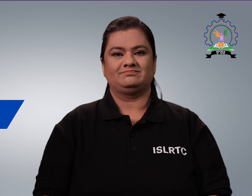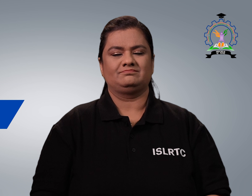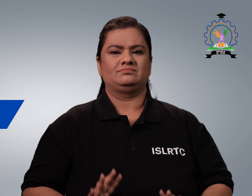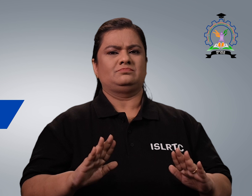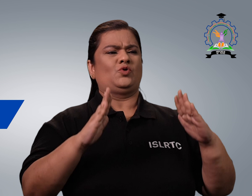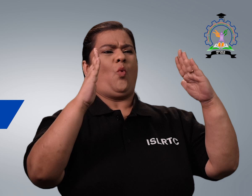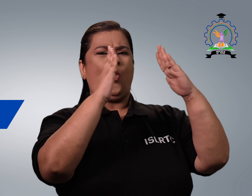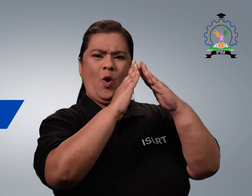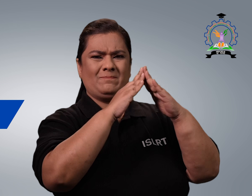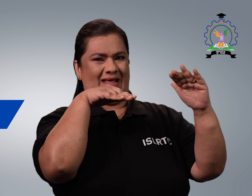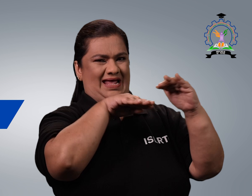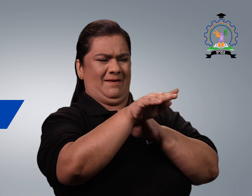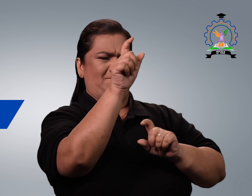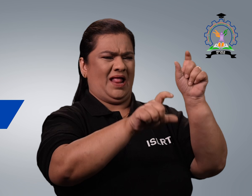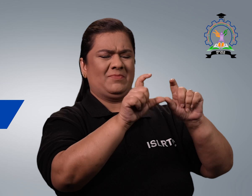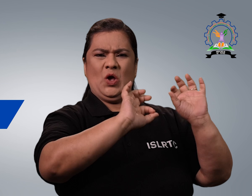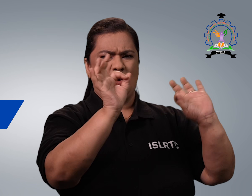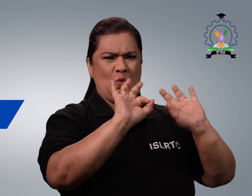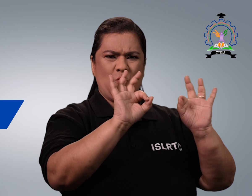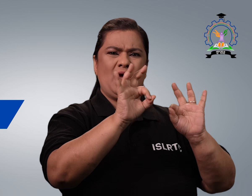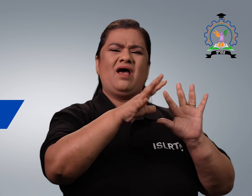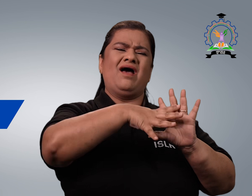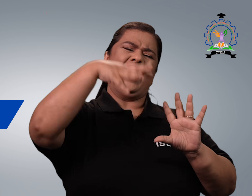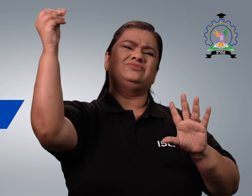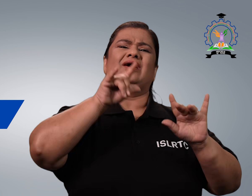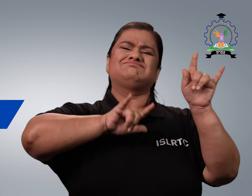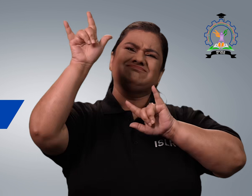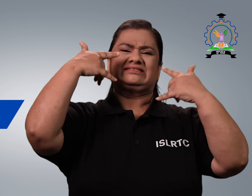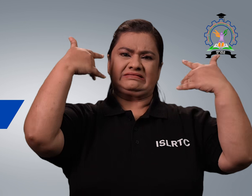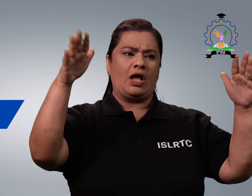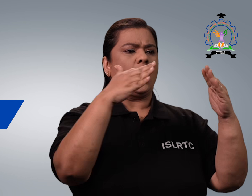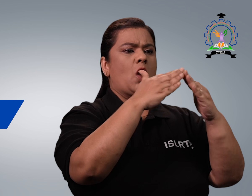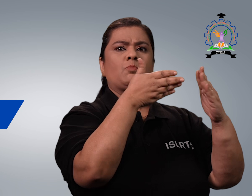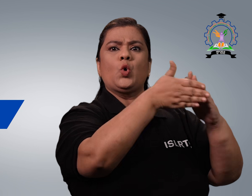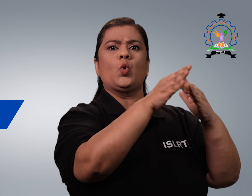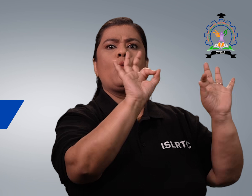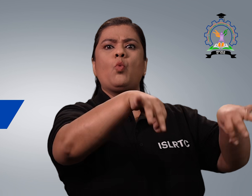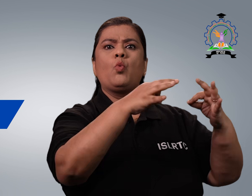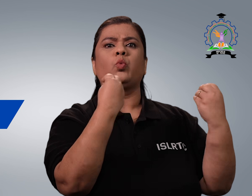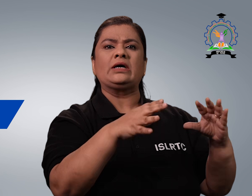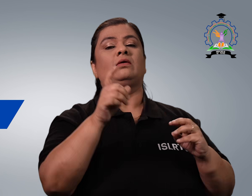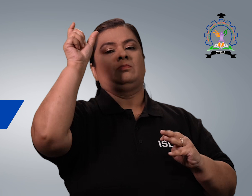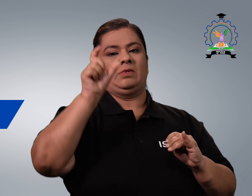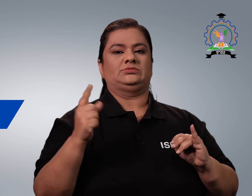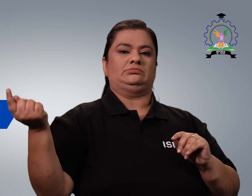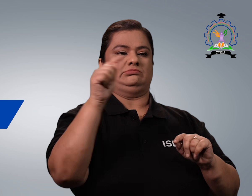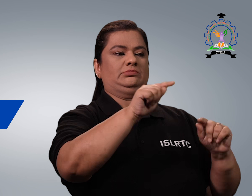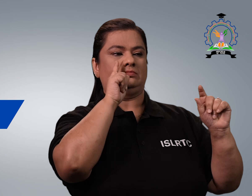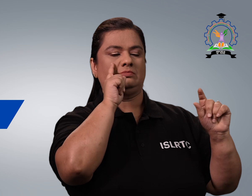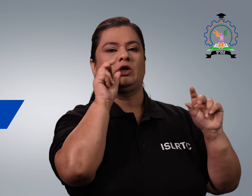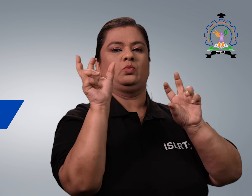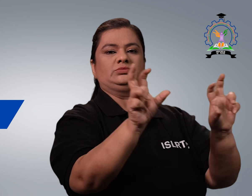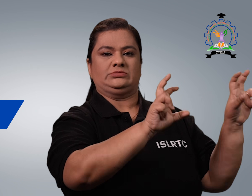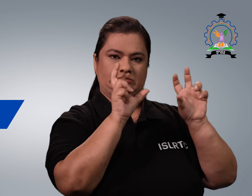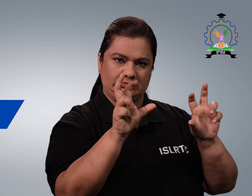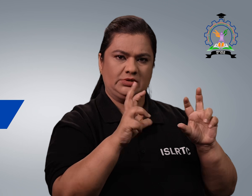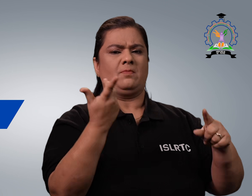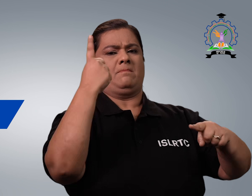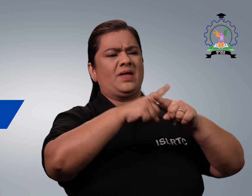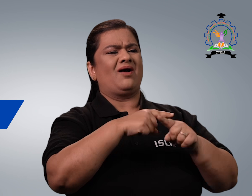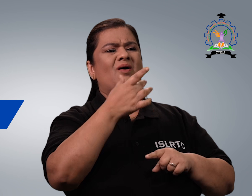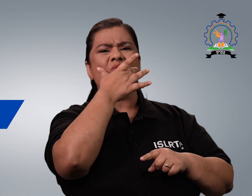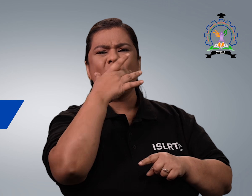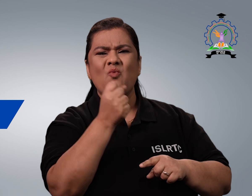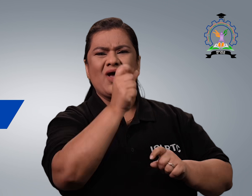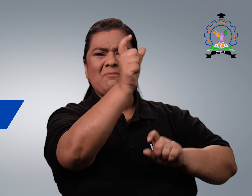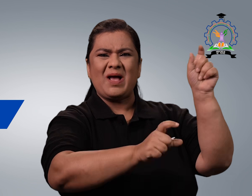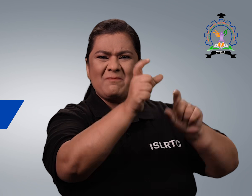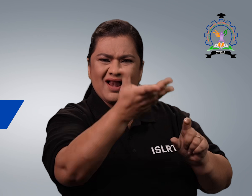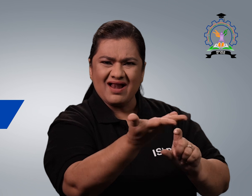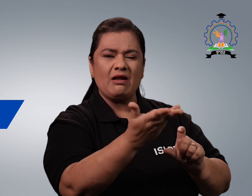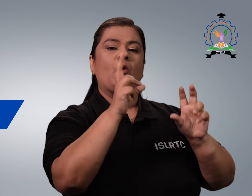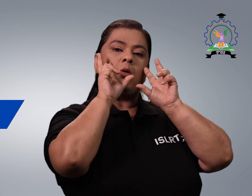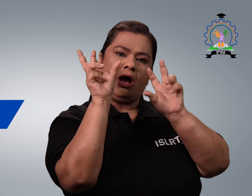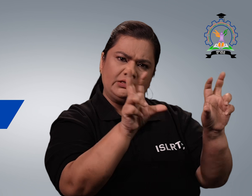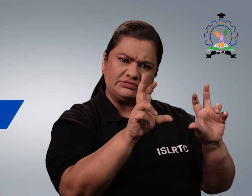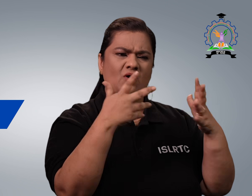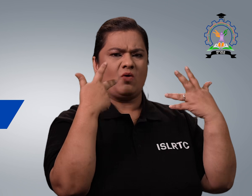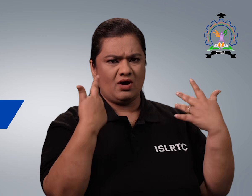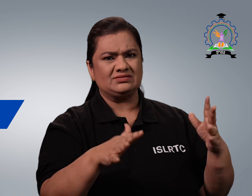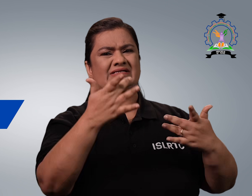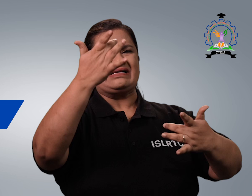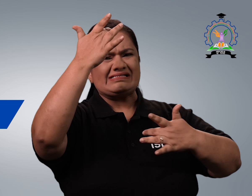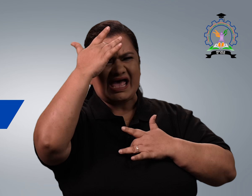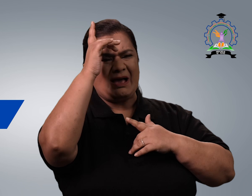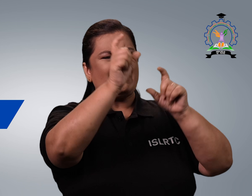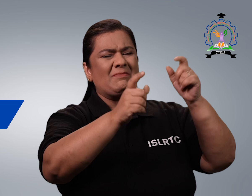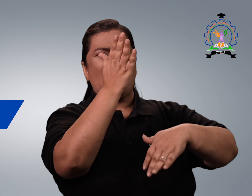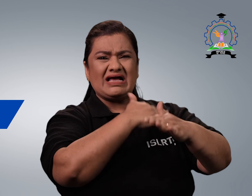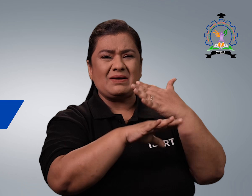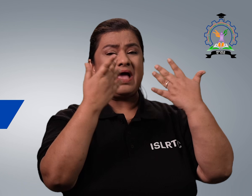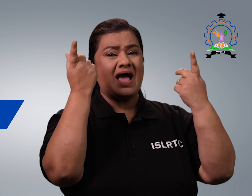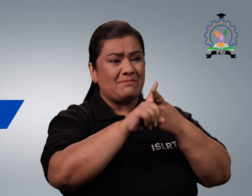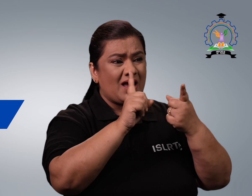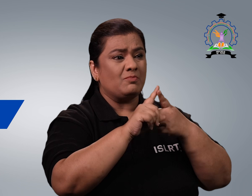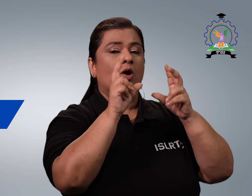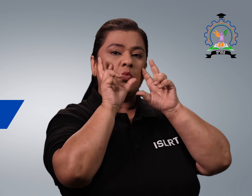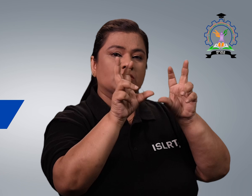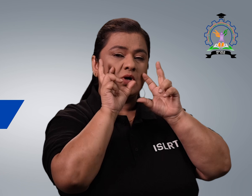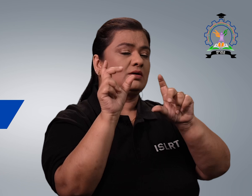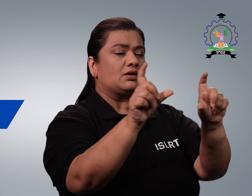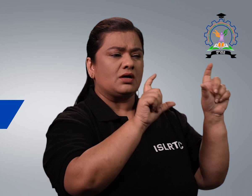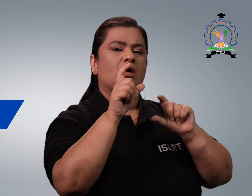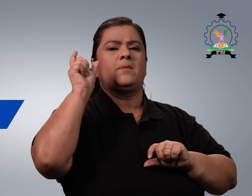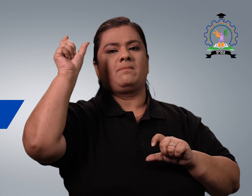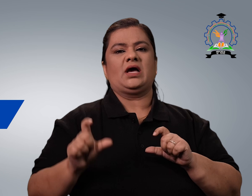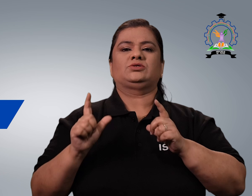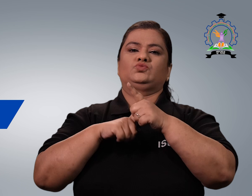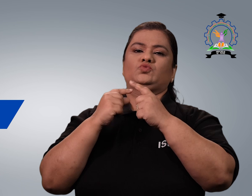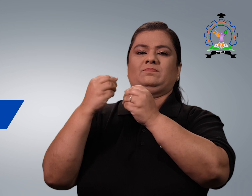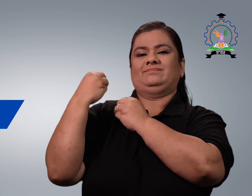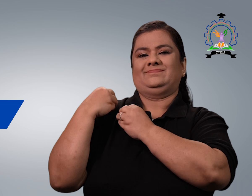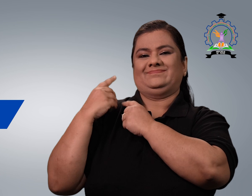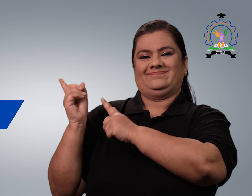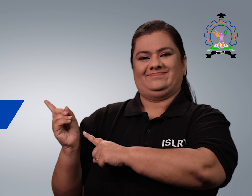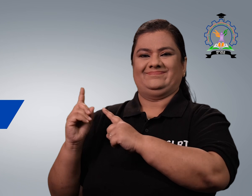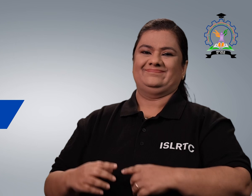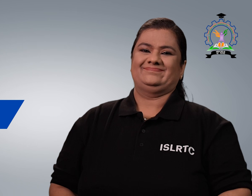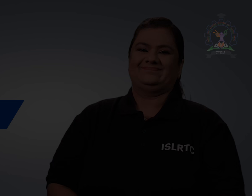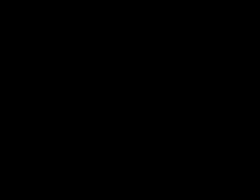It is a person responsible for taking care of a home when the owners are away. Caretakers are also professionals who provide care for the elderly, the sick, and individuals with disabilities.